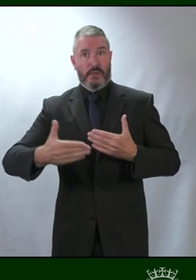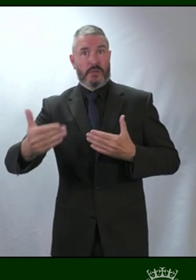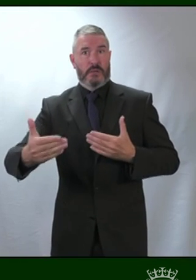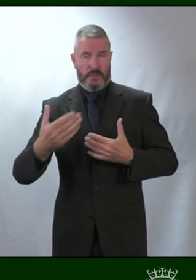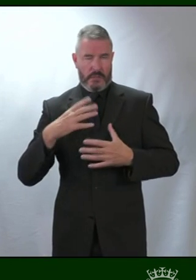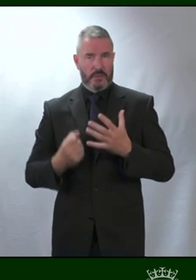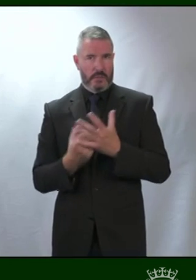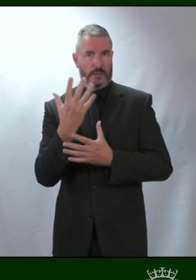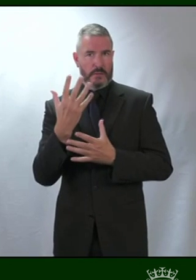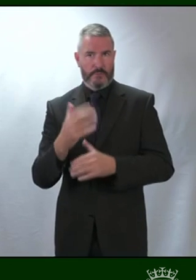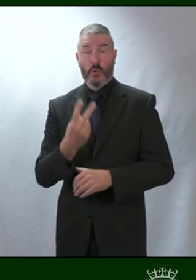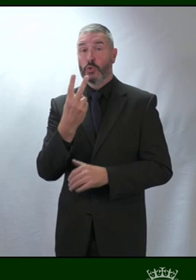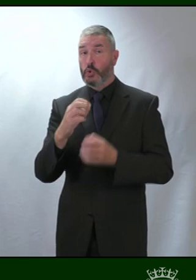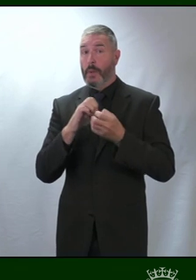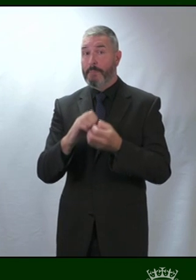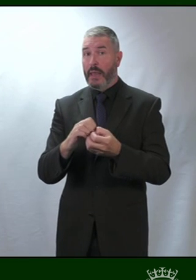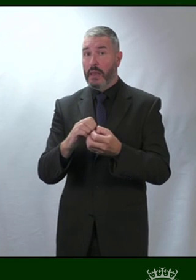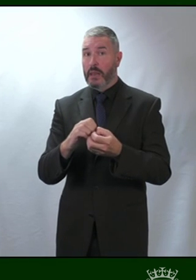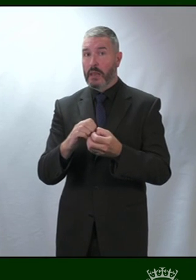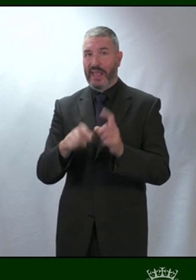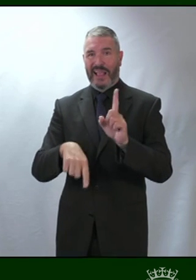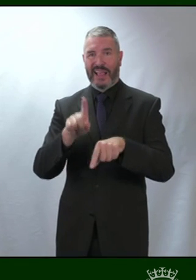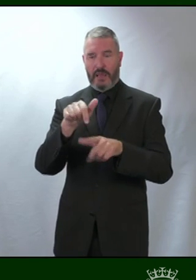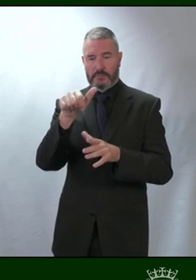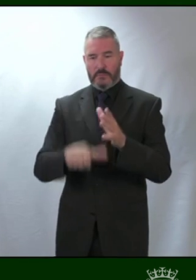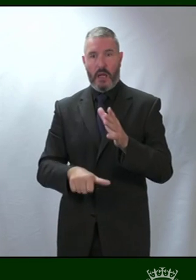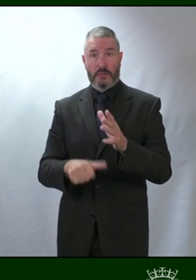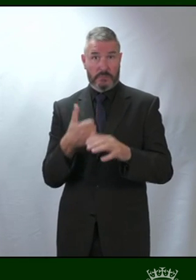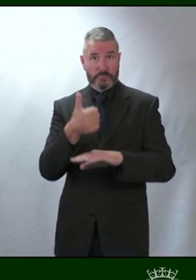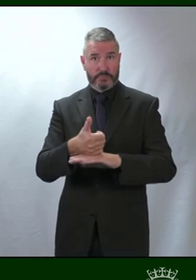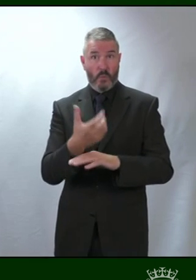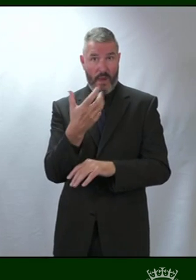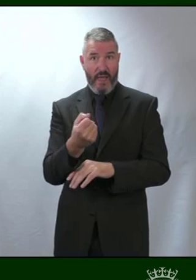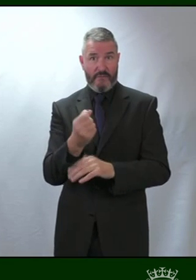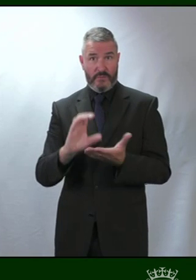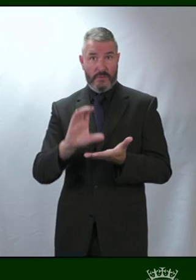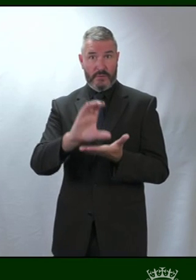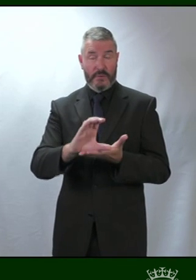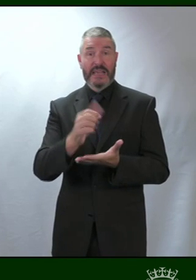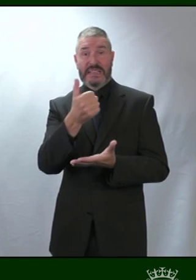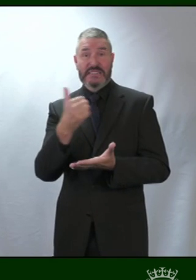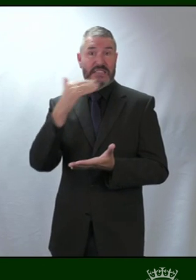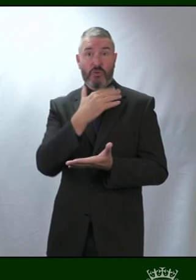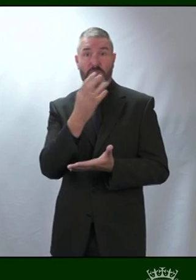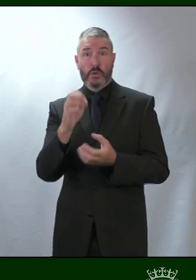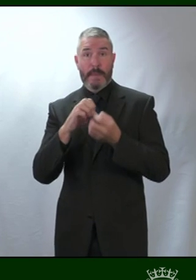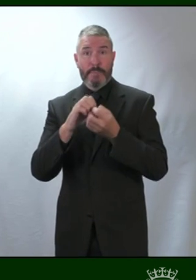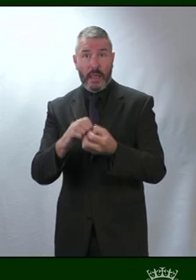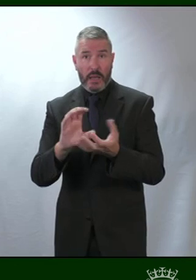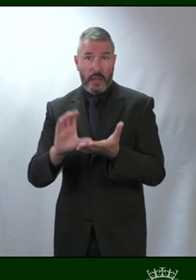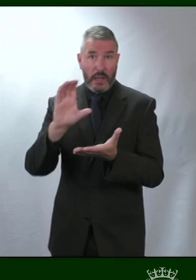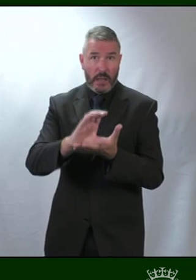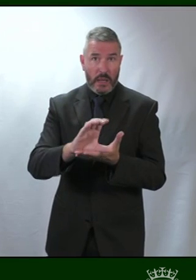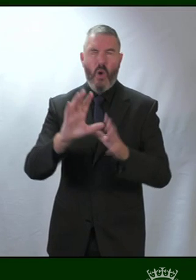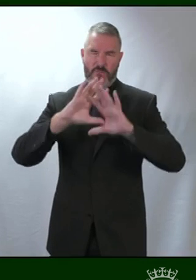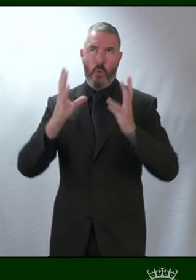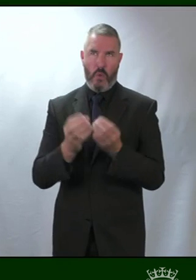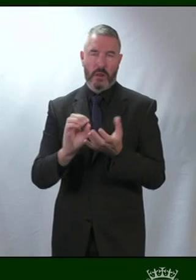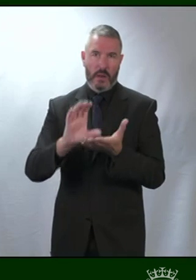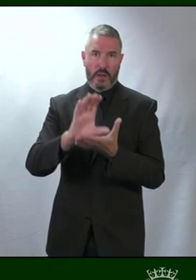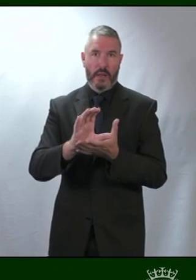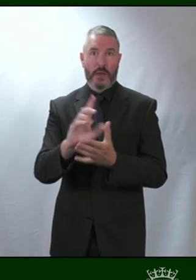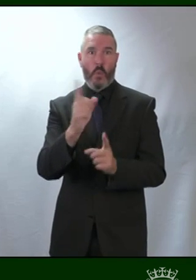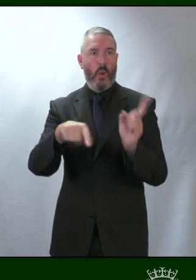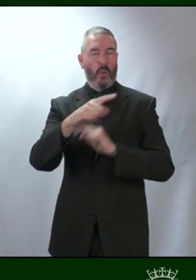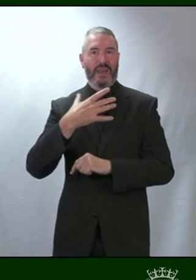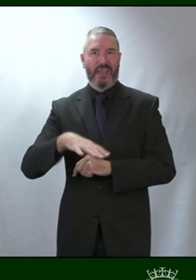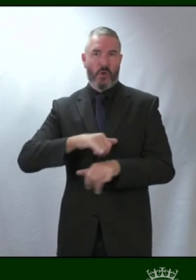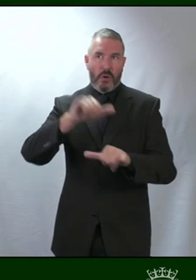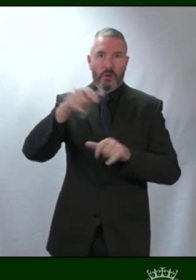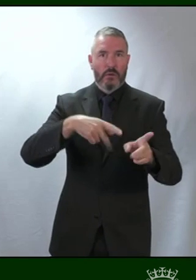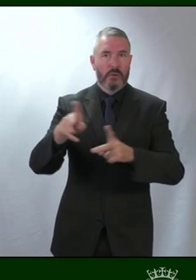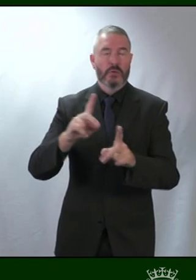We have already put in place the £2 billion kickstart fund and about £640 billion of investment overall in infrastructure.